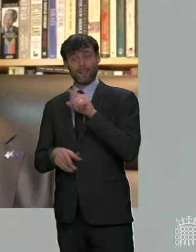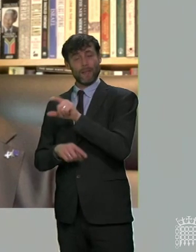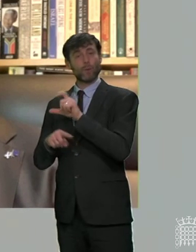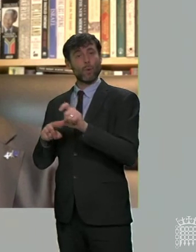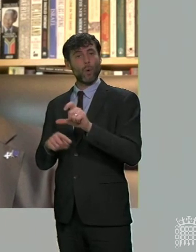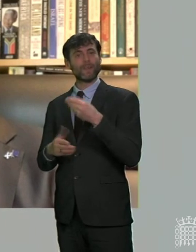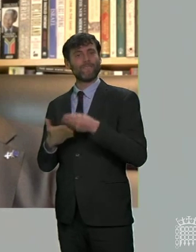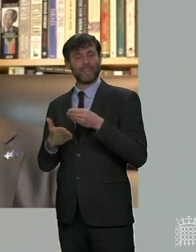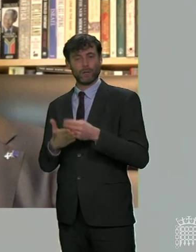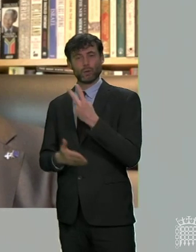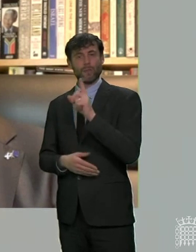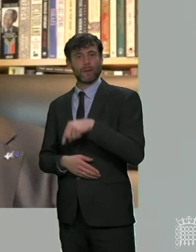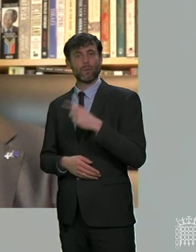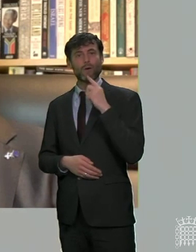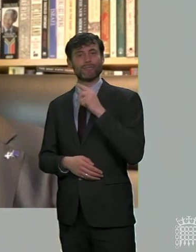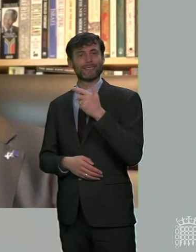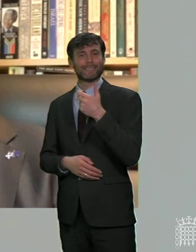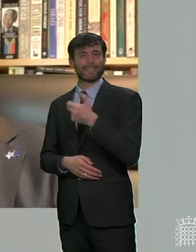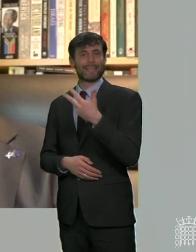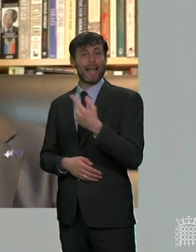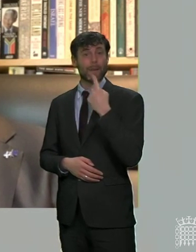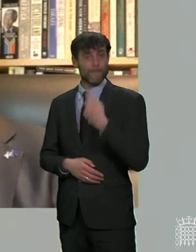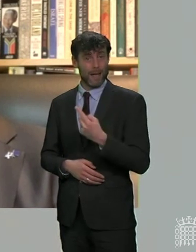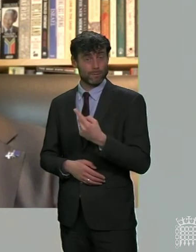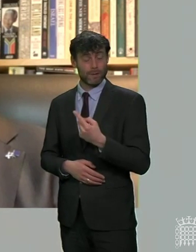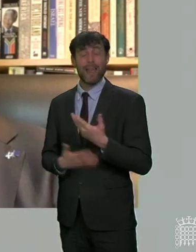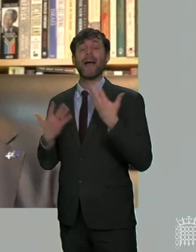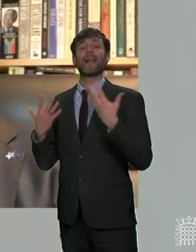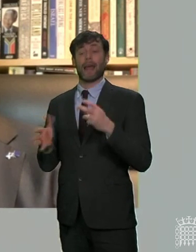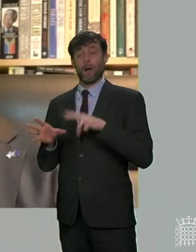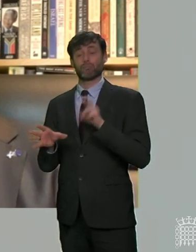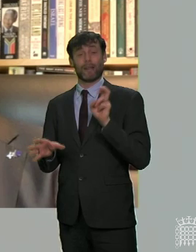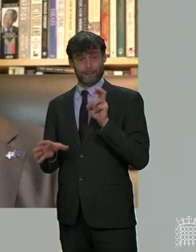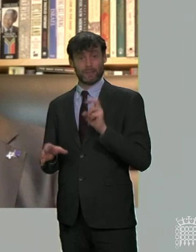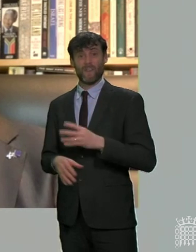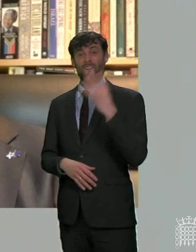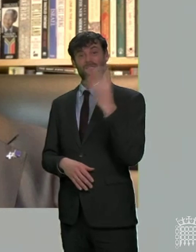Post Brexit, the fees are £14,600.